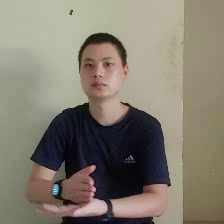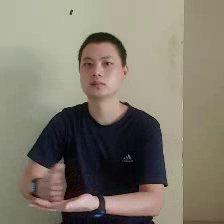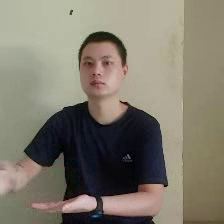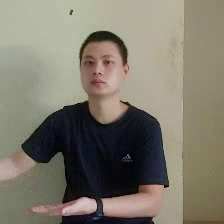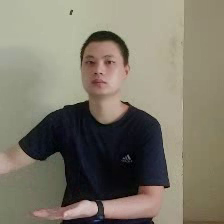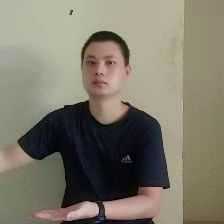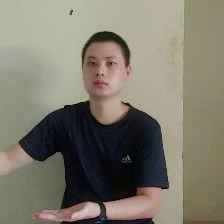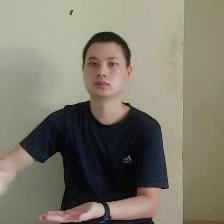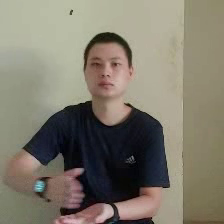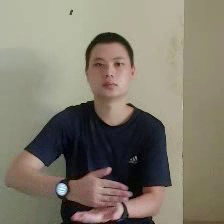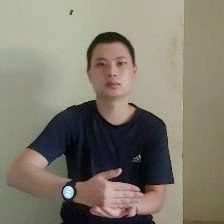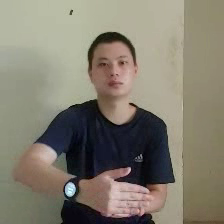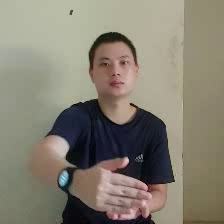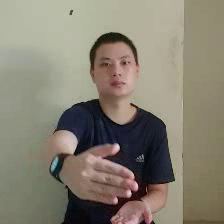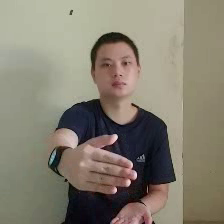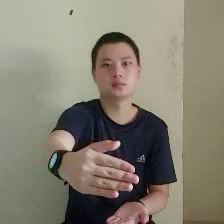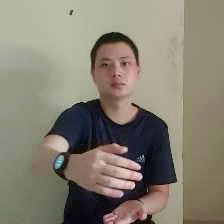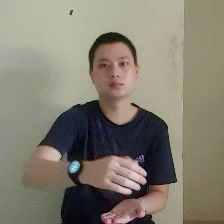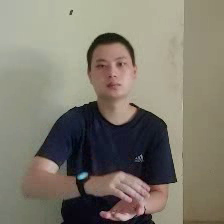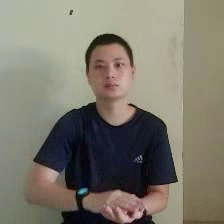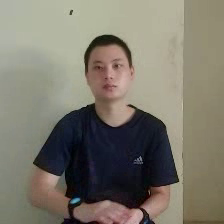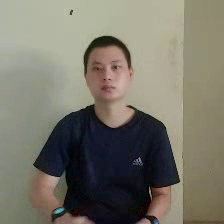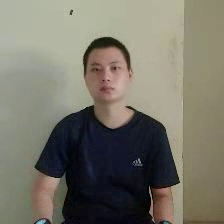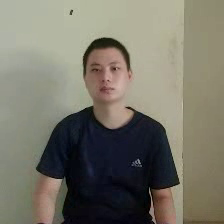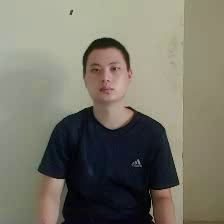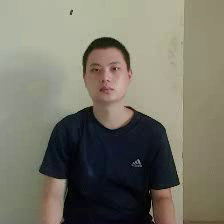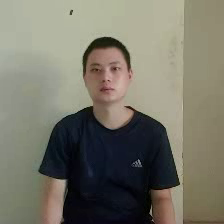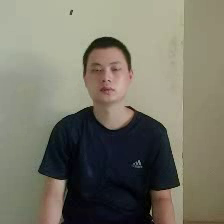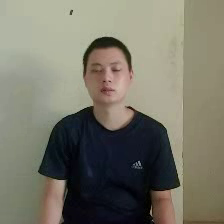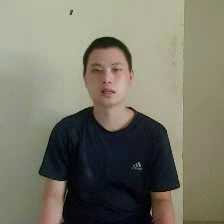San sẻ